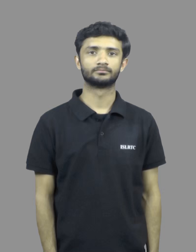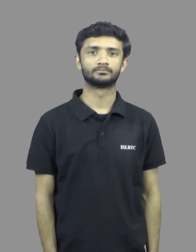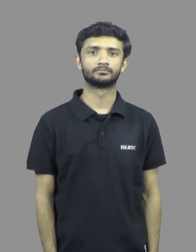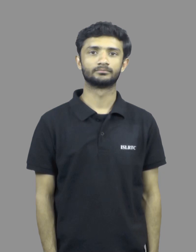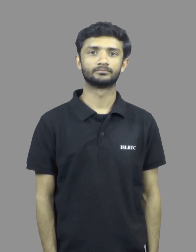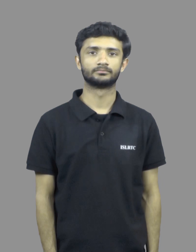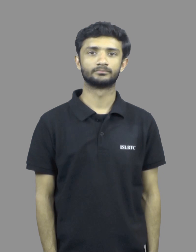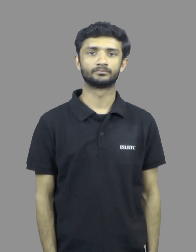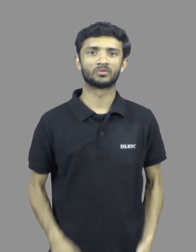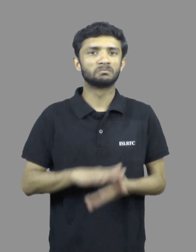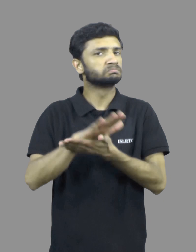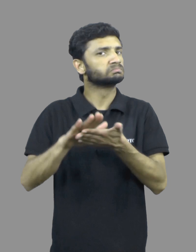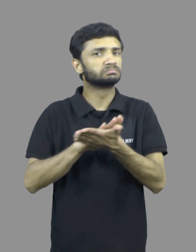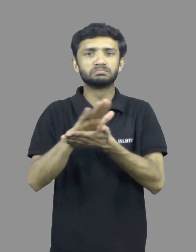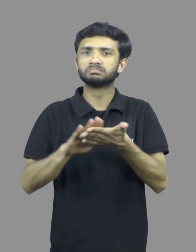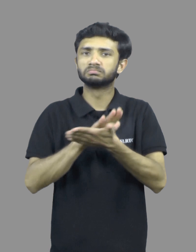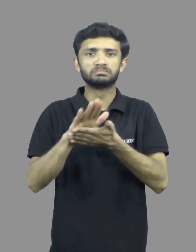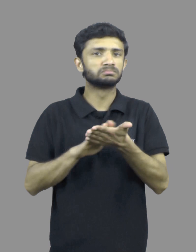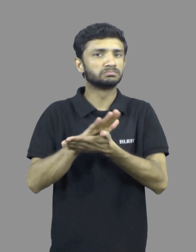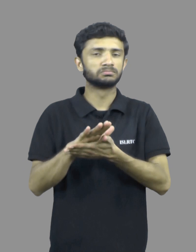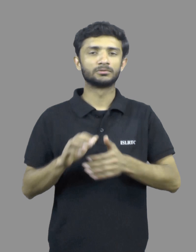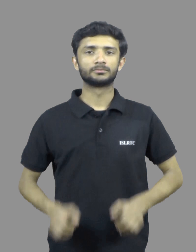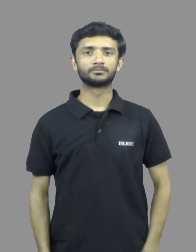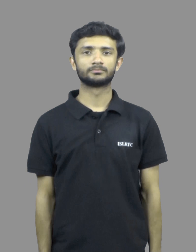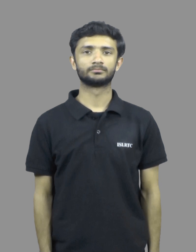None Nothing Empty